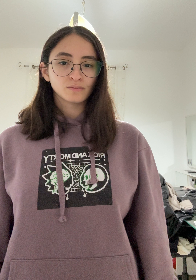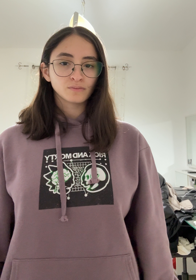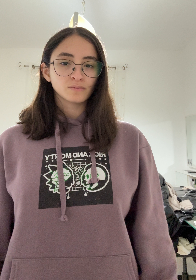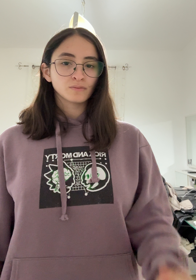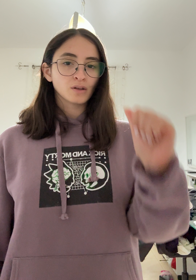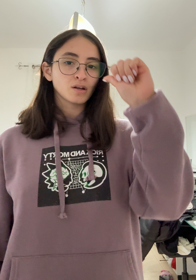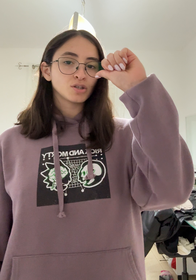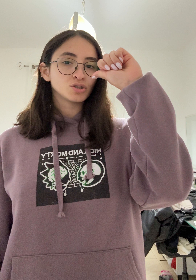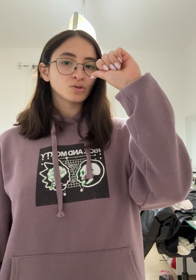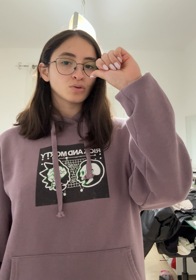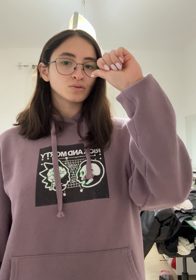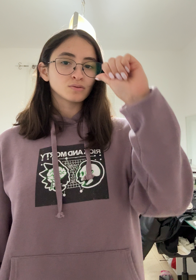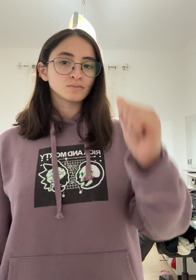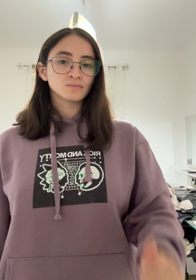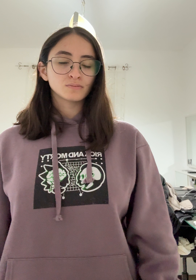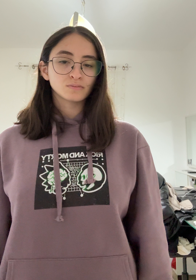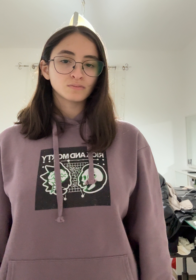לשתות